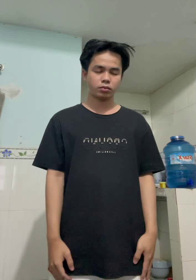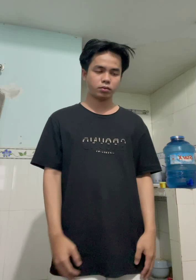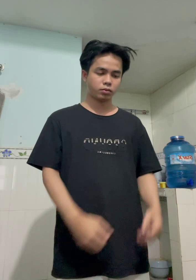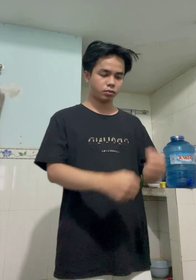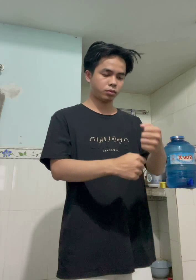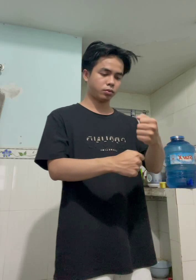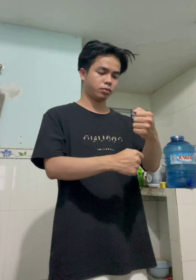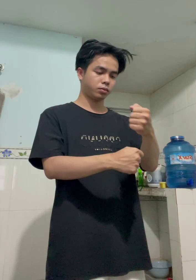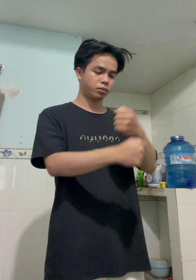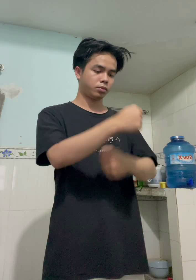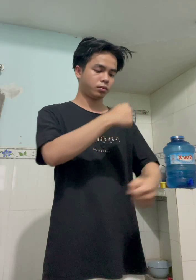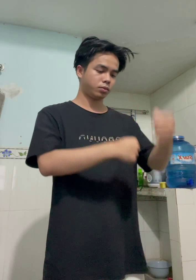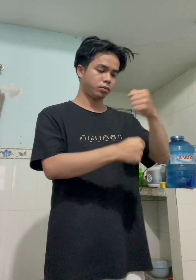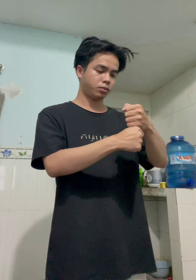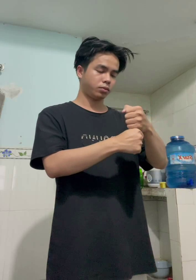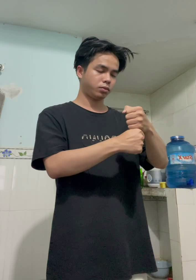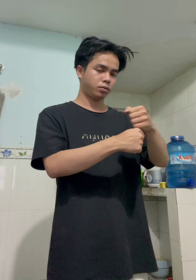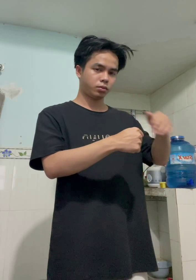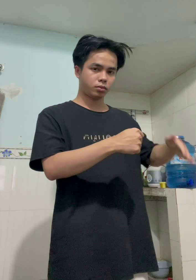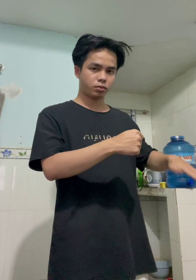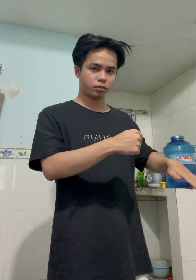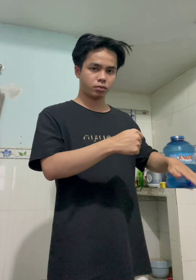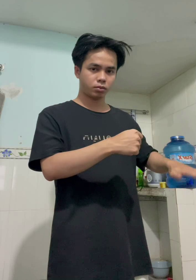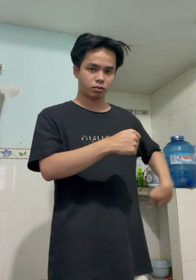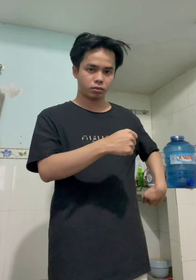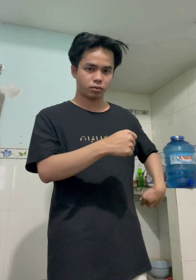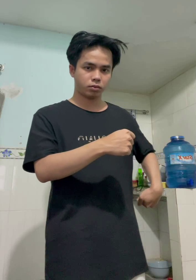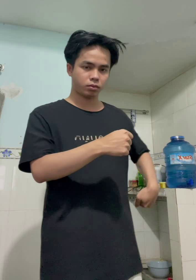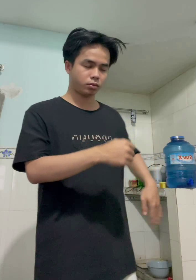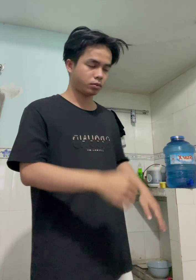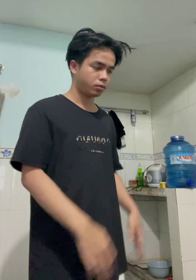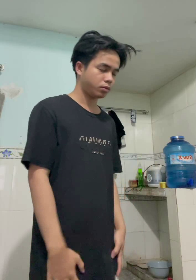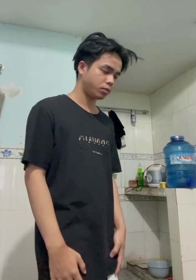nam sau